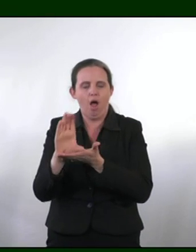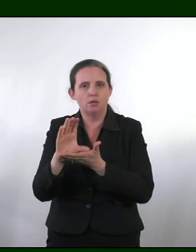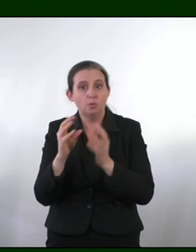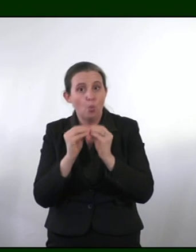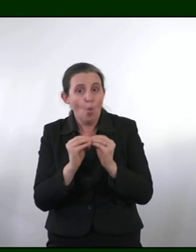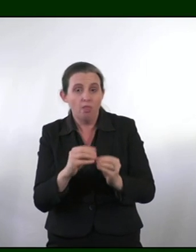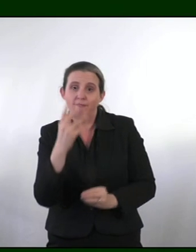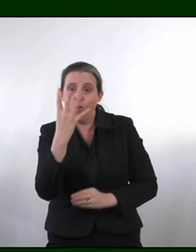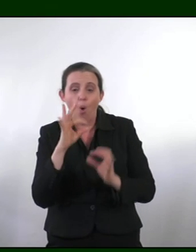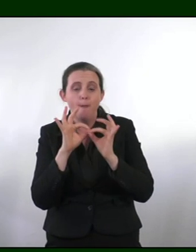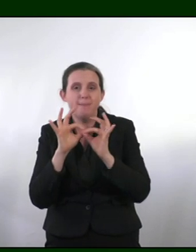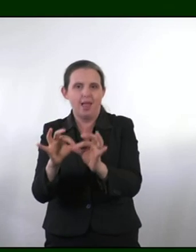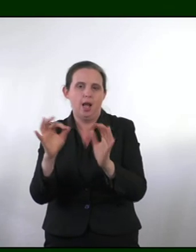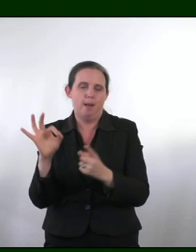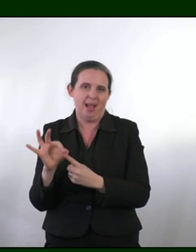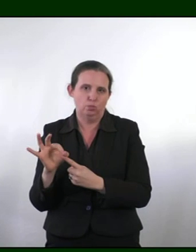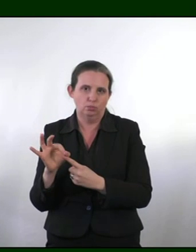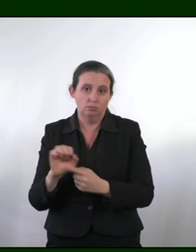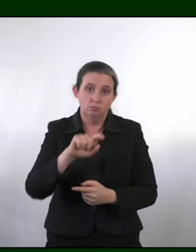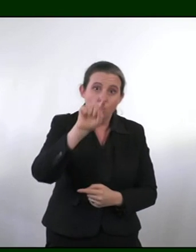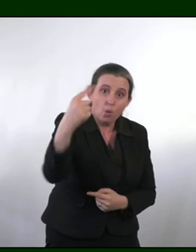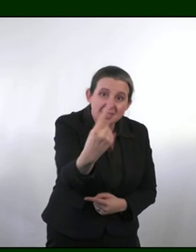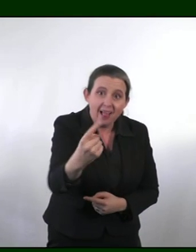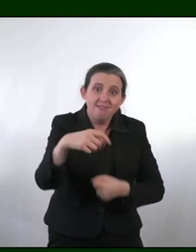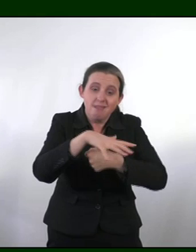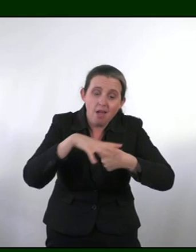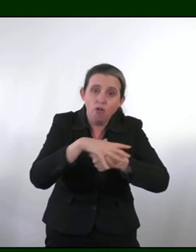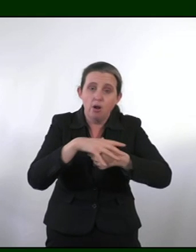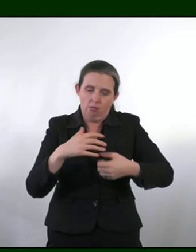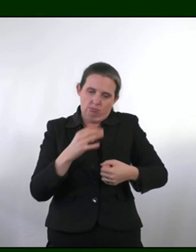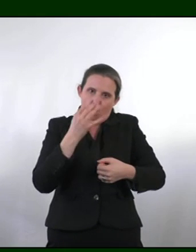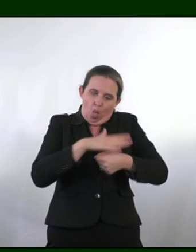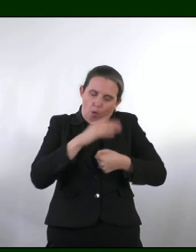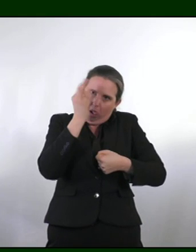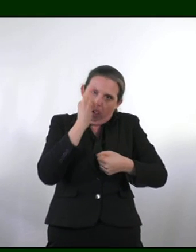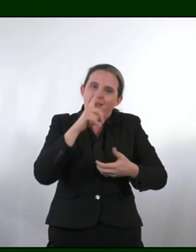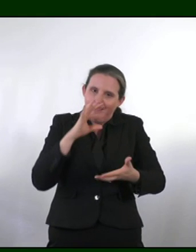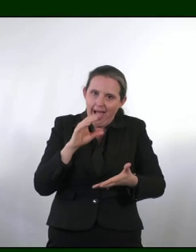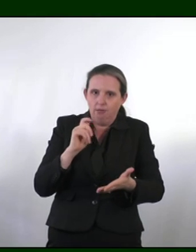Any local area will be able to bid directly to fund local projects.